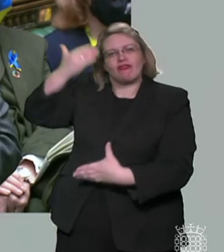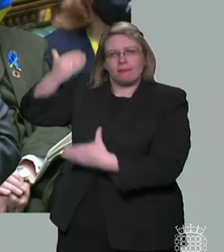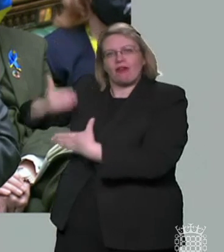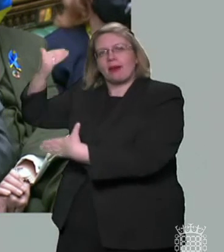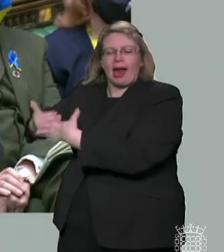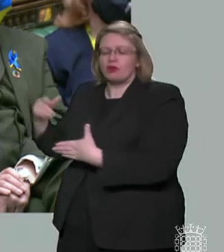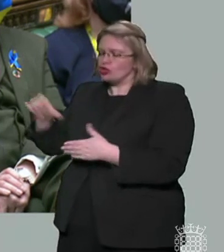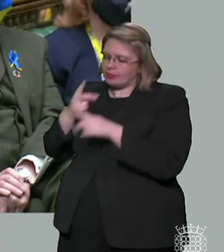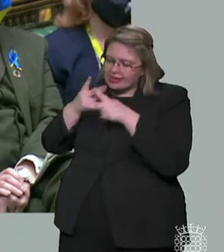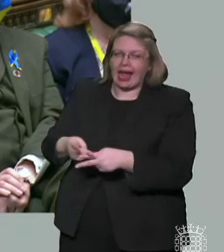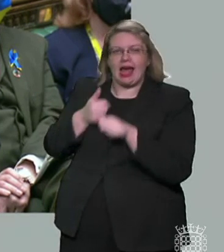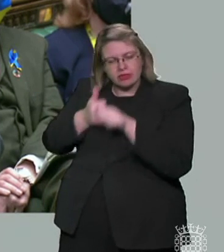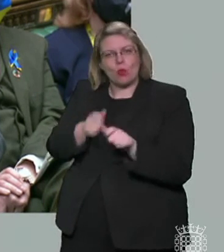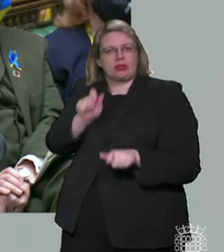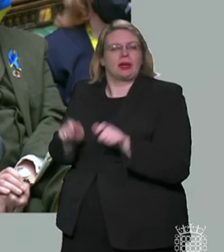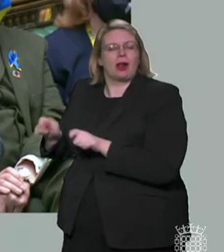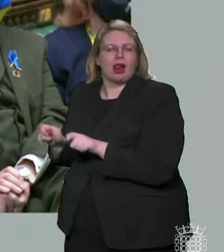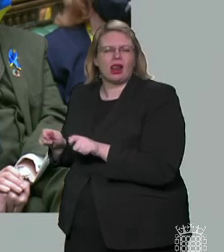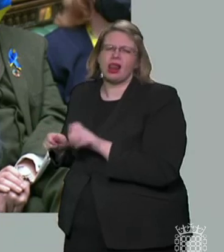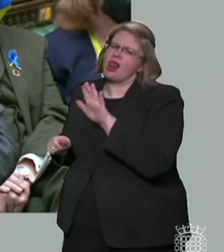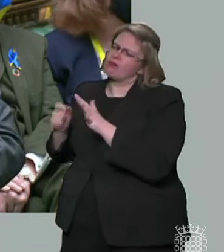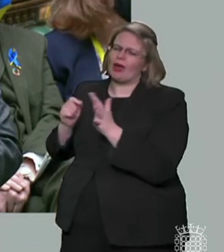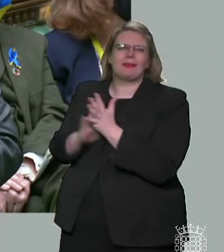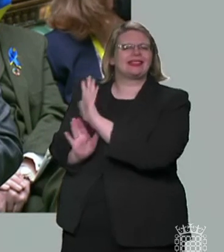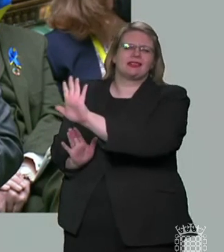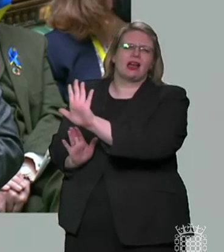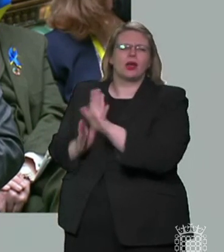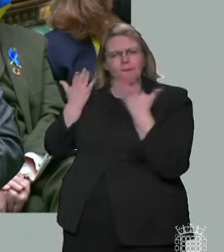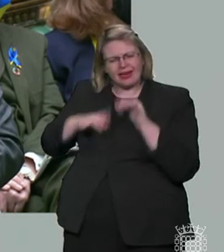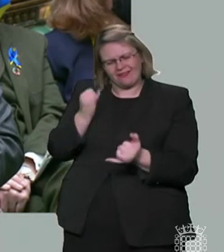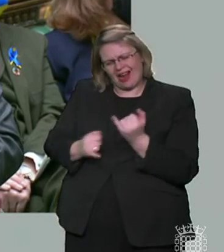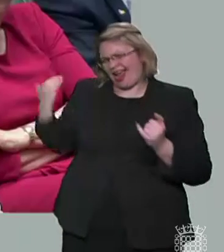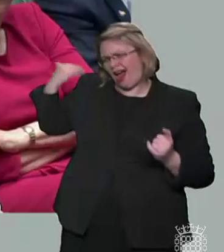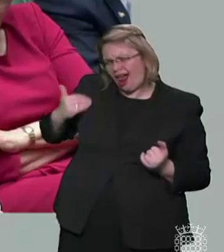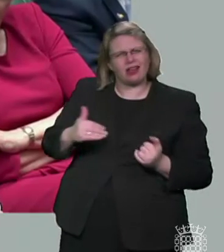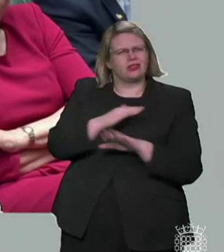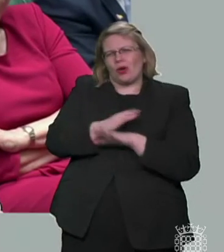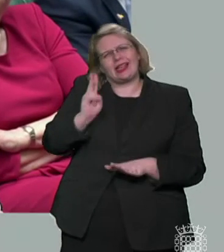I say to the Prime Minister that he should not let the history of failure repeat itself.